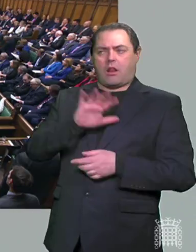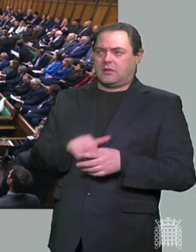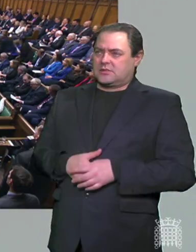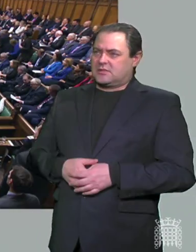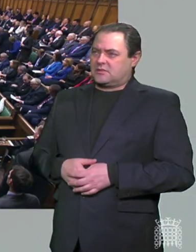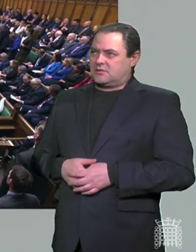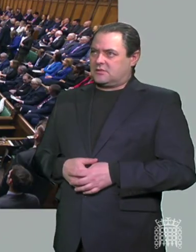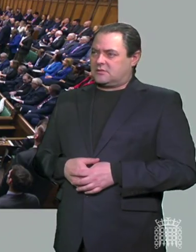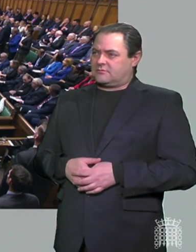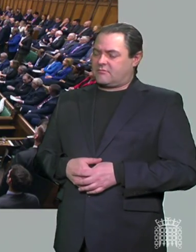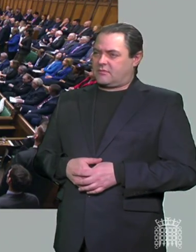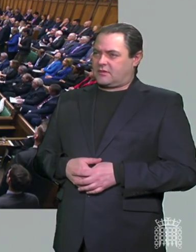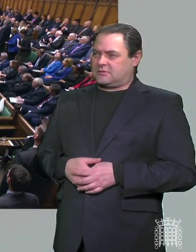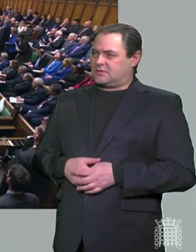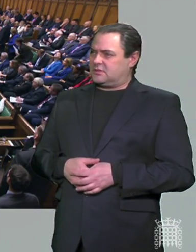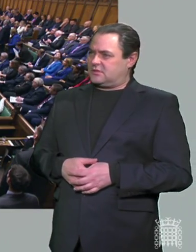I call the SNP leader.